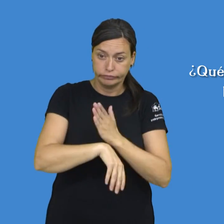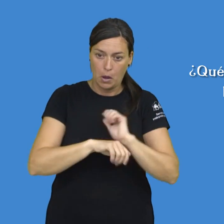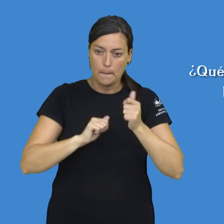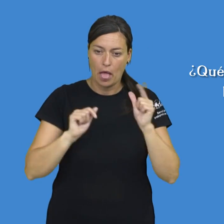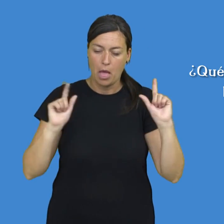empezar